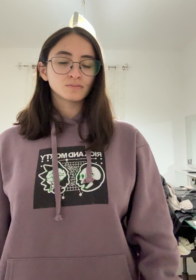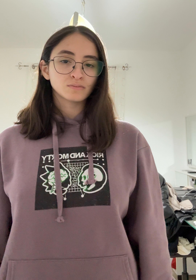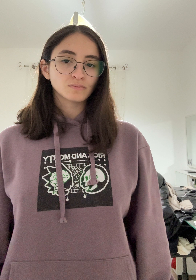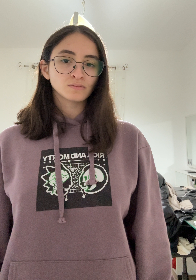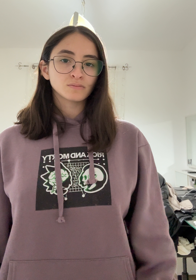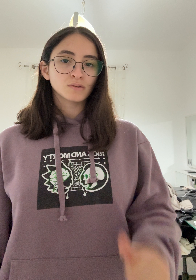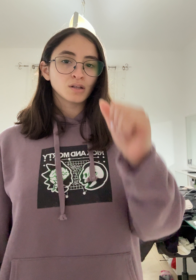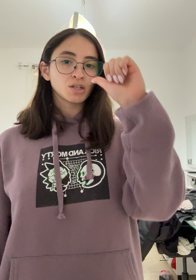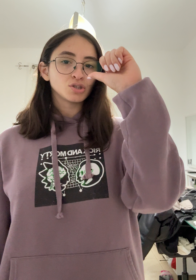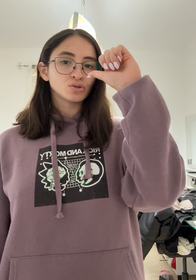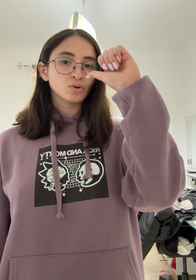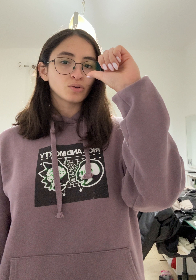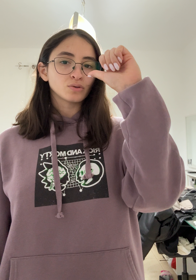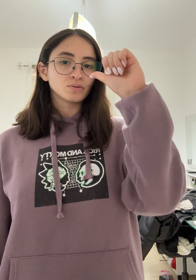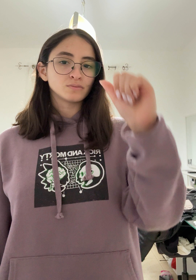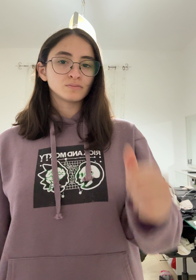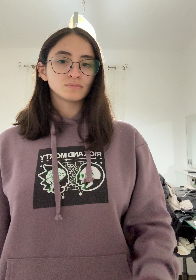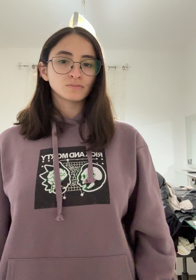לשתות